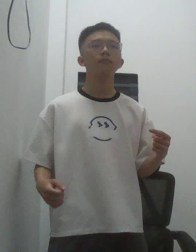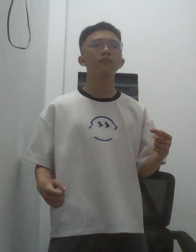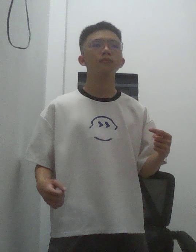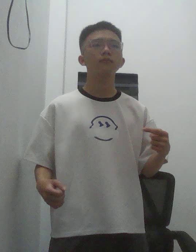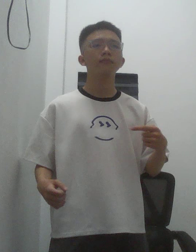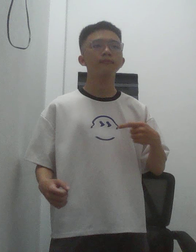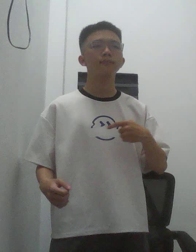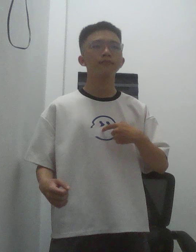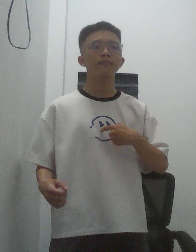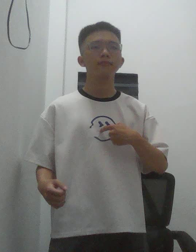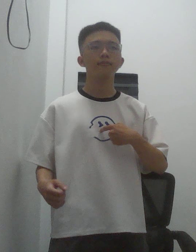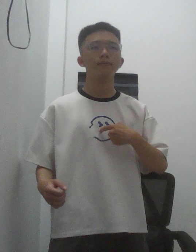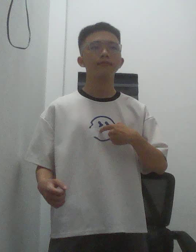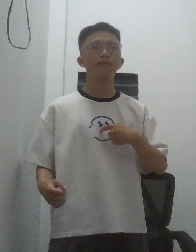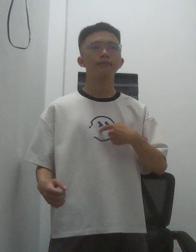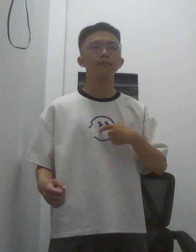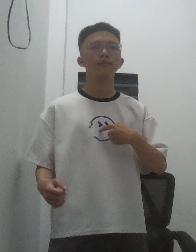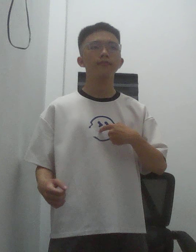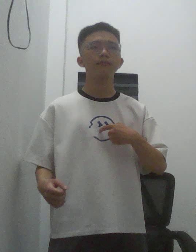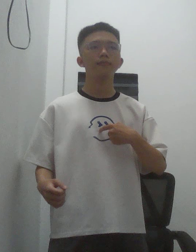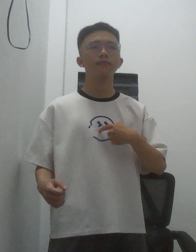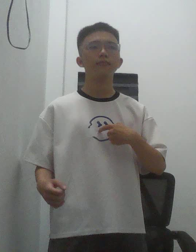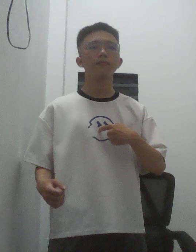toi